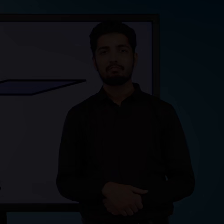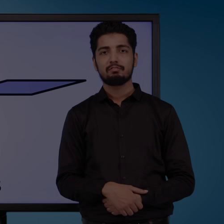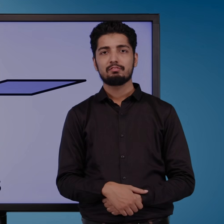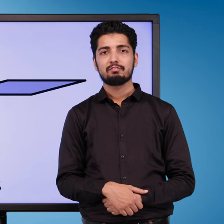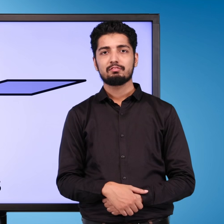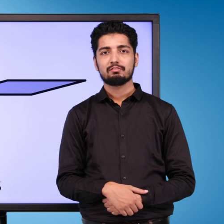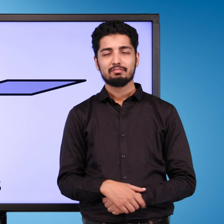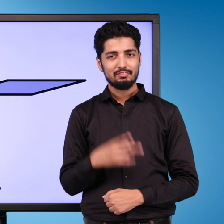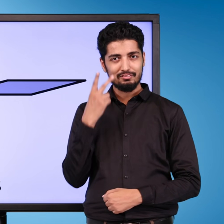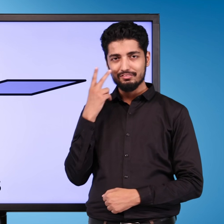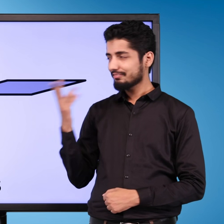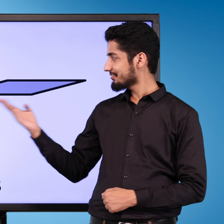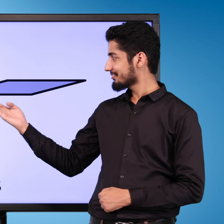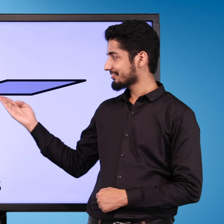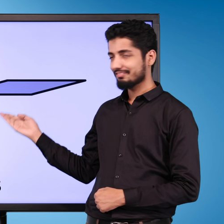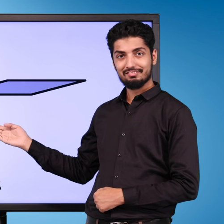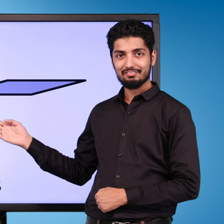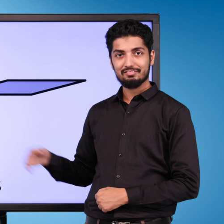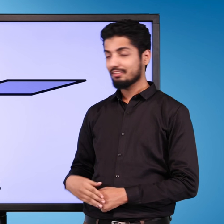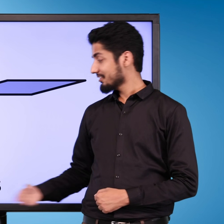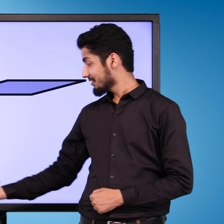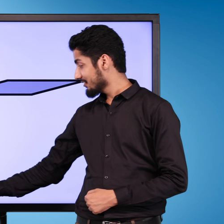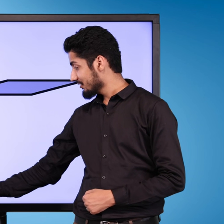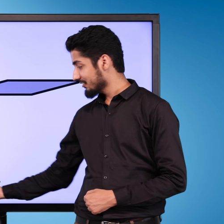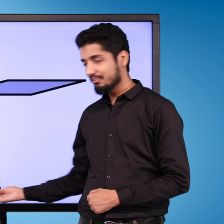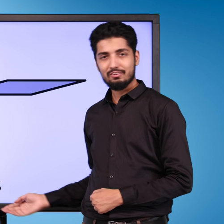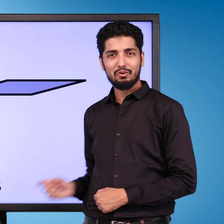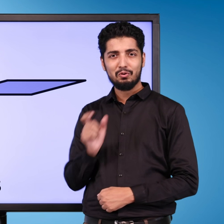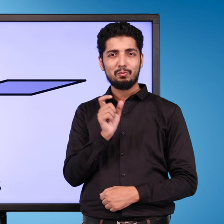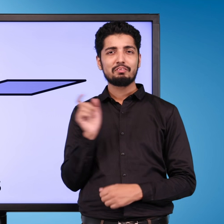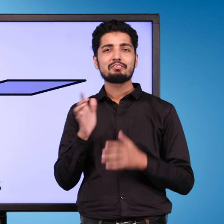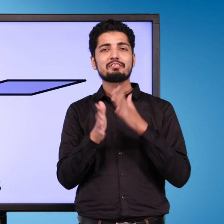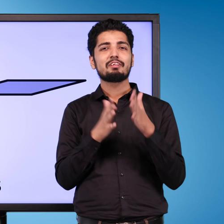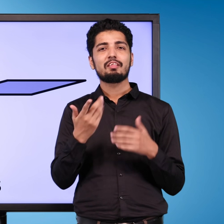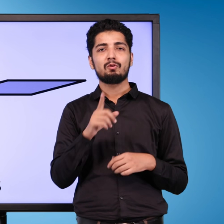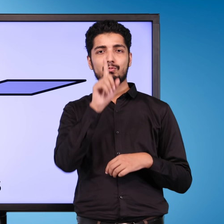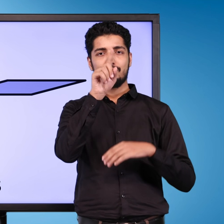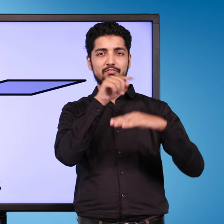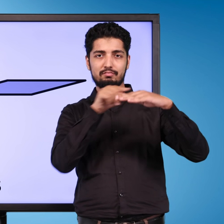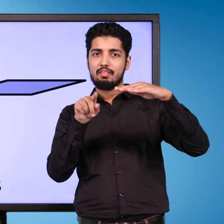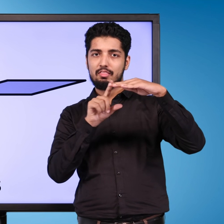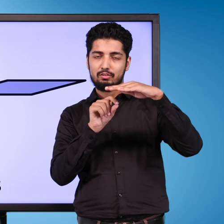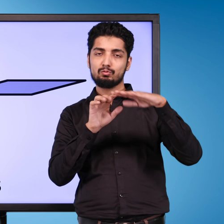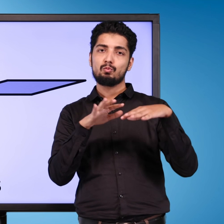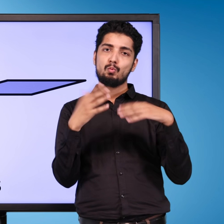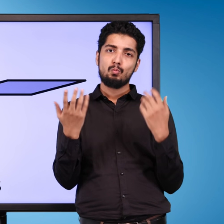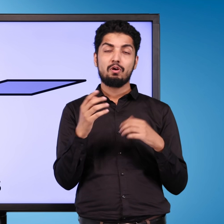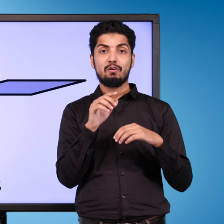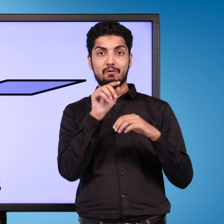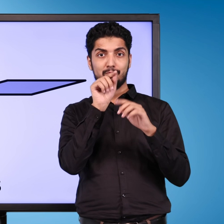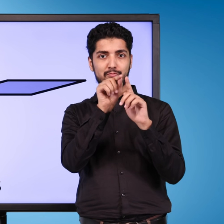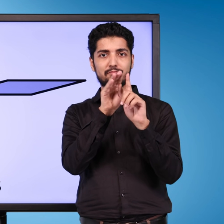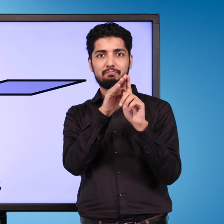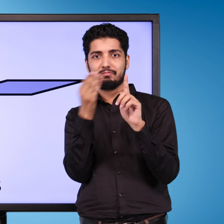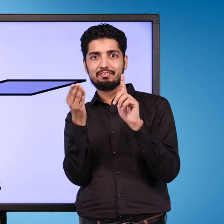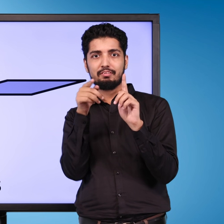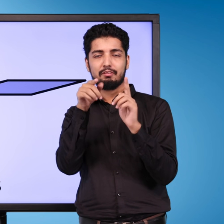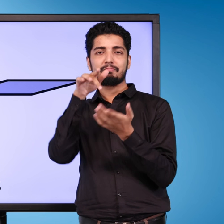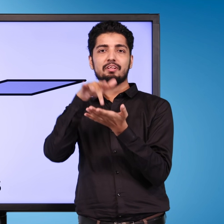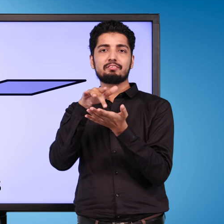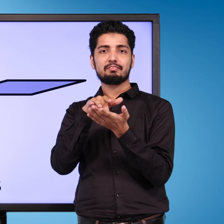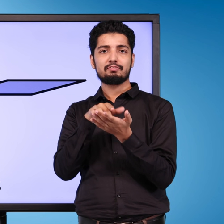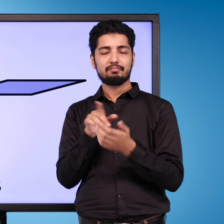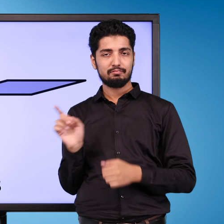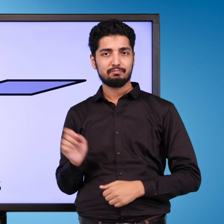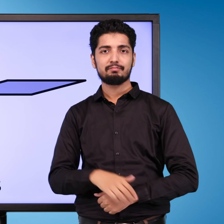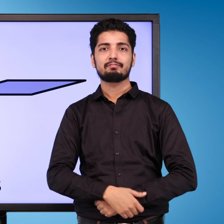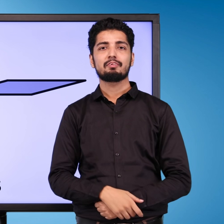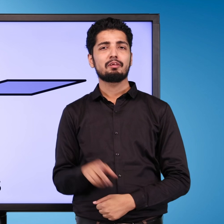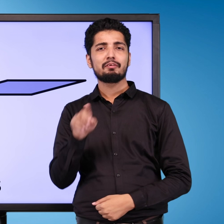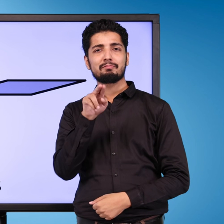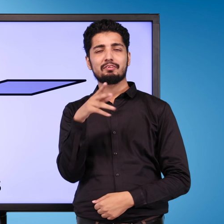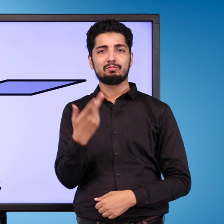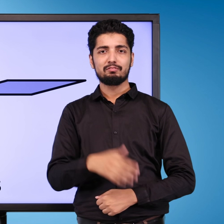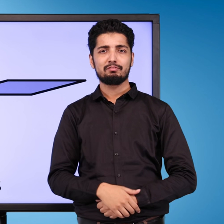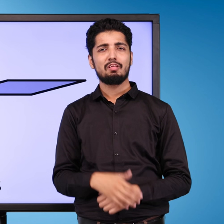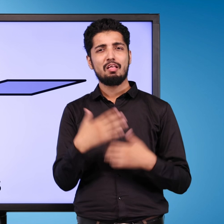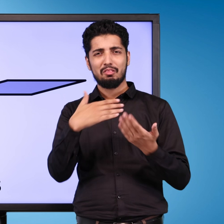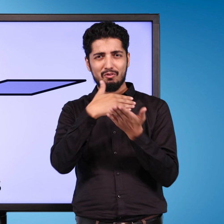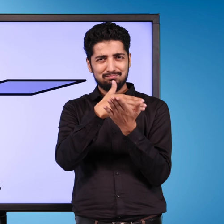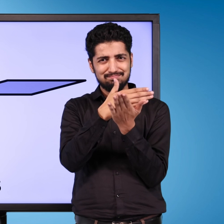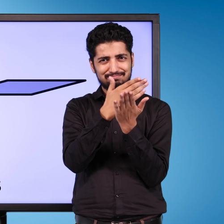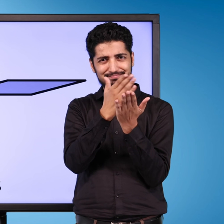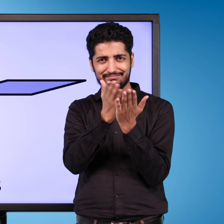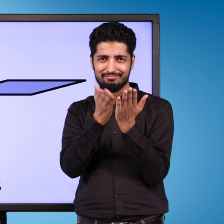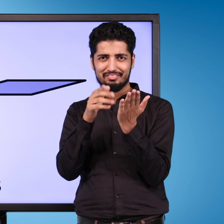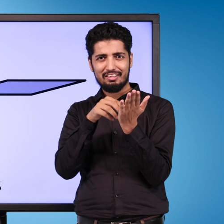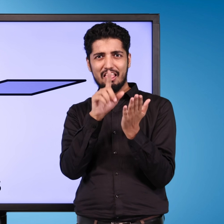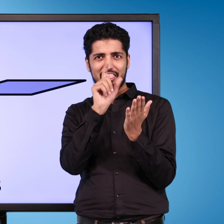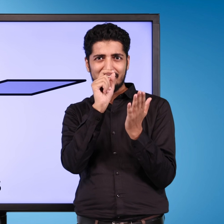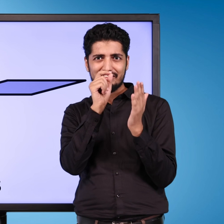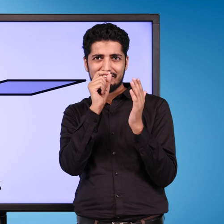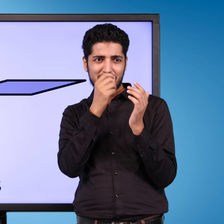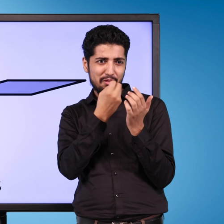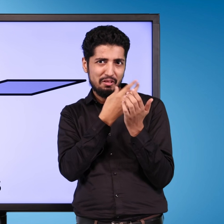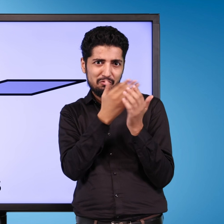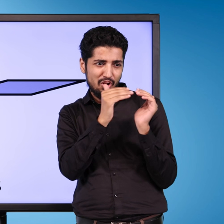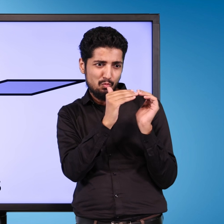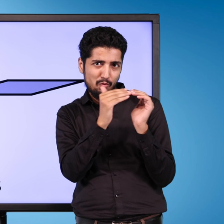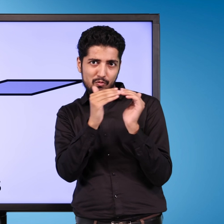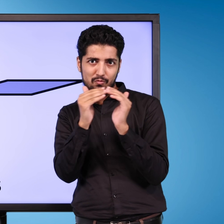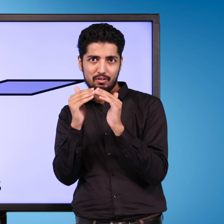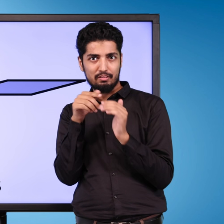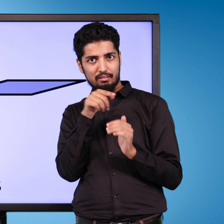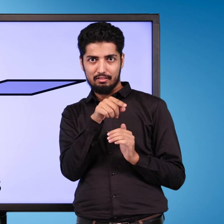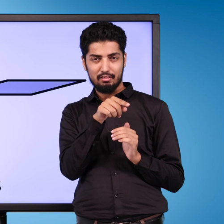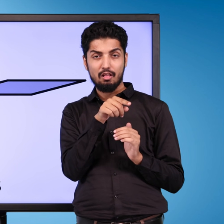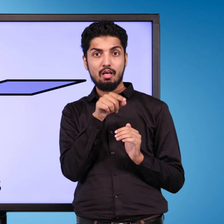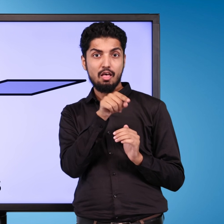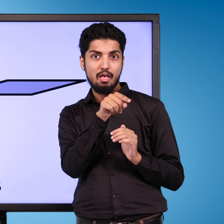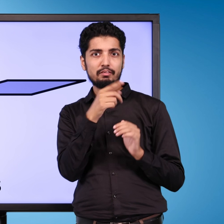Tenths This is the sign for tenths If we divide one unit into 10 equal parts then one part is 1/10